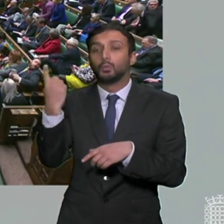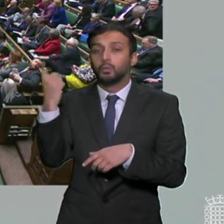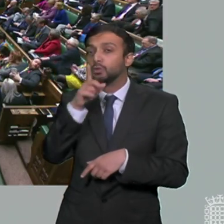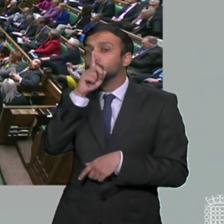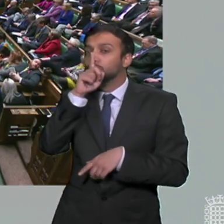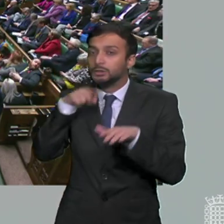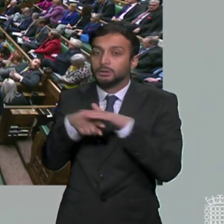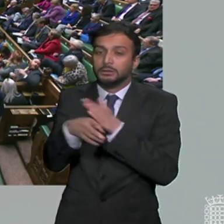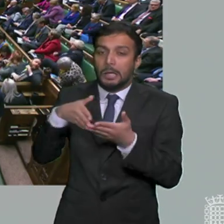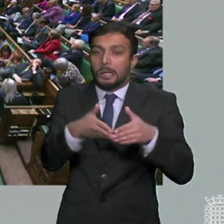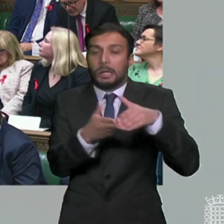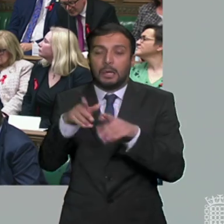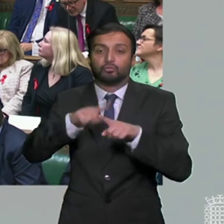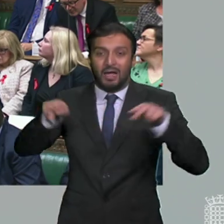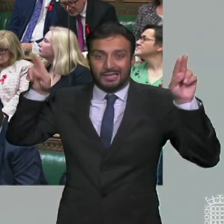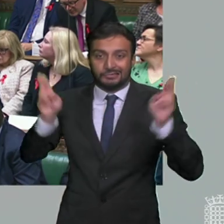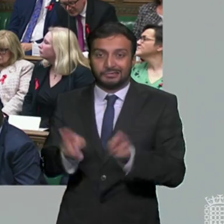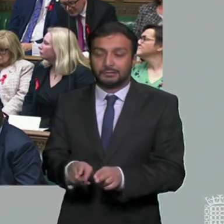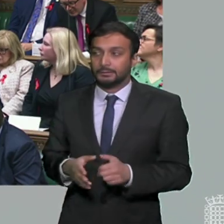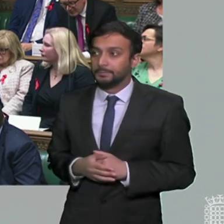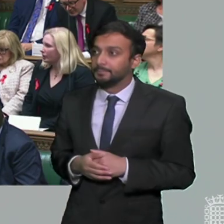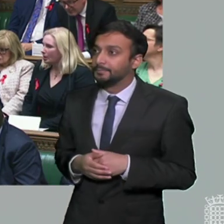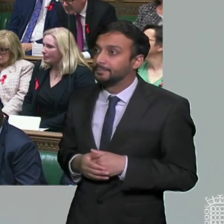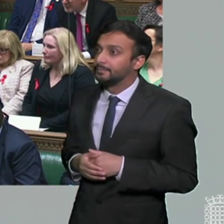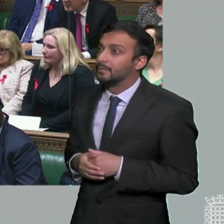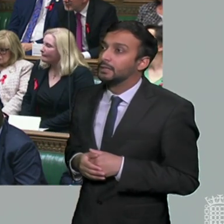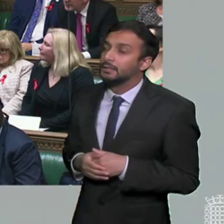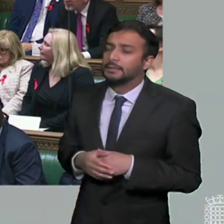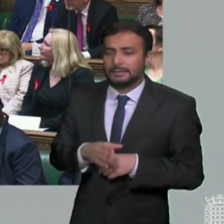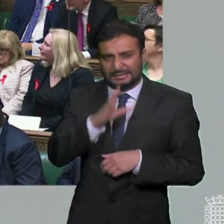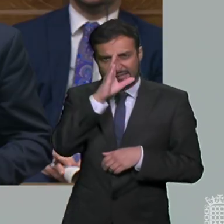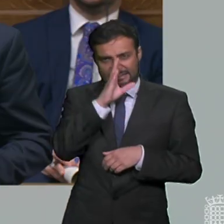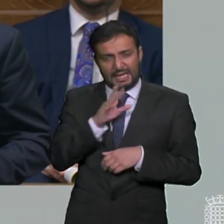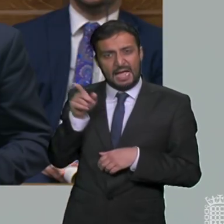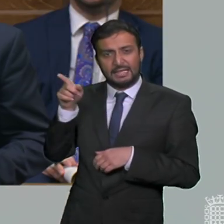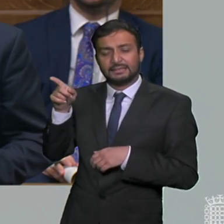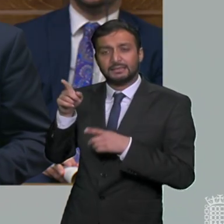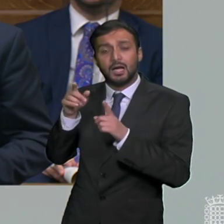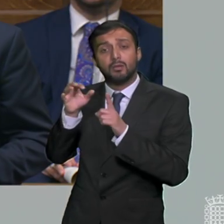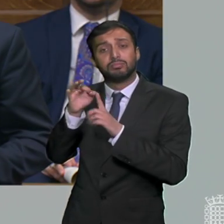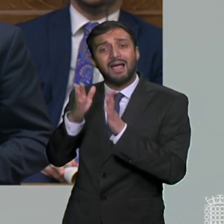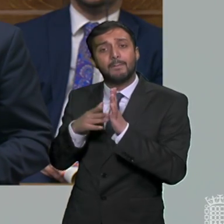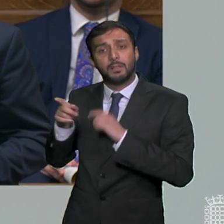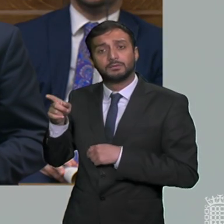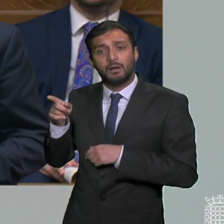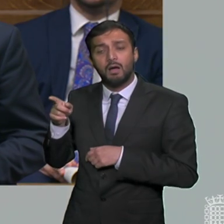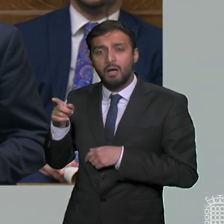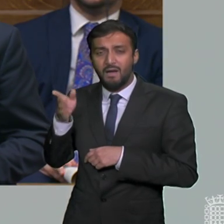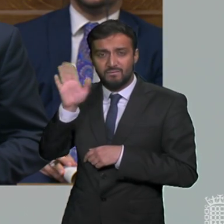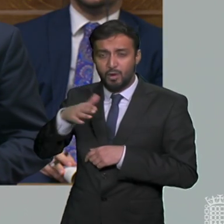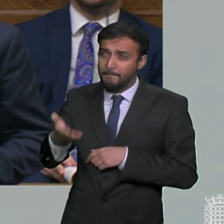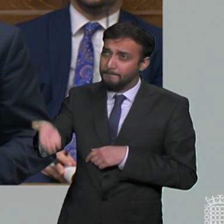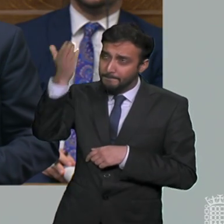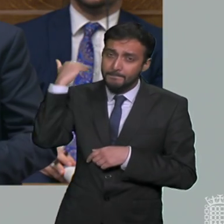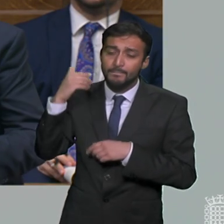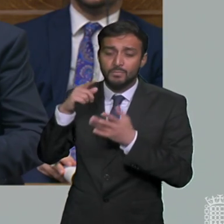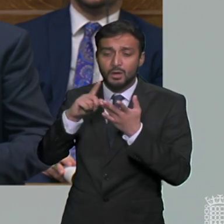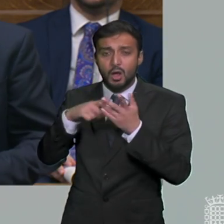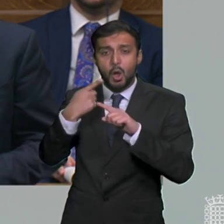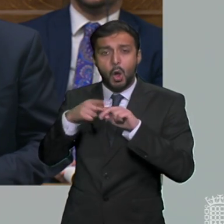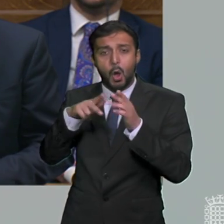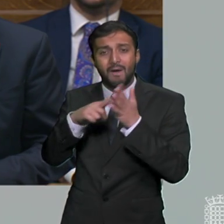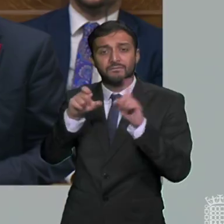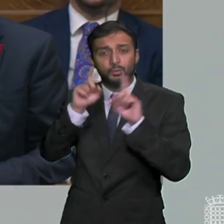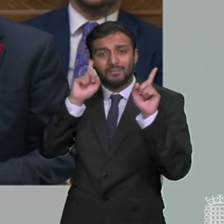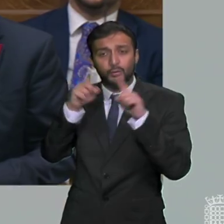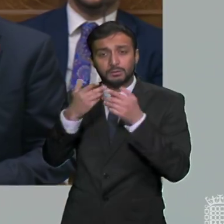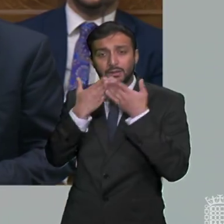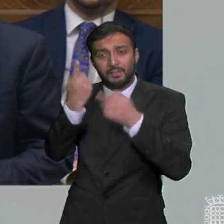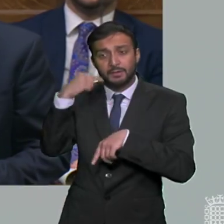It was sad to see in a video from his Oxford days the future Prime Minister saying that he hadn’t a single friend who was working class.